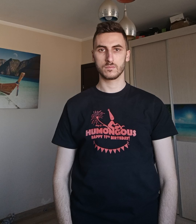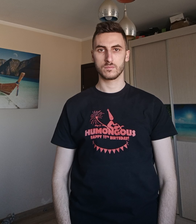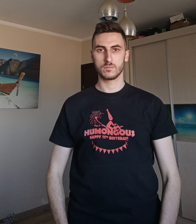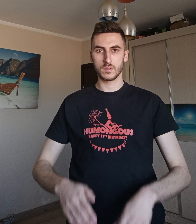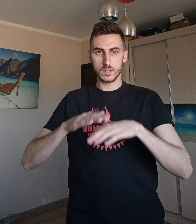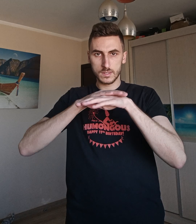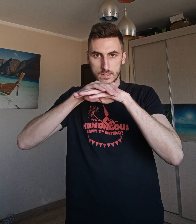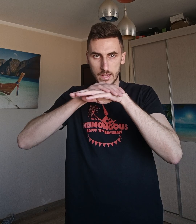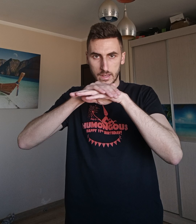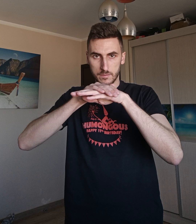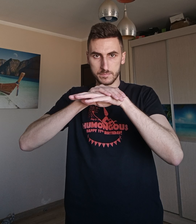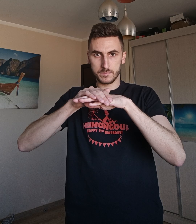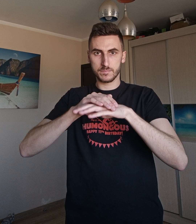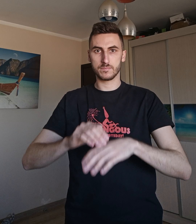סליחה